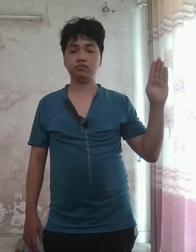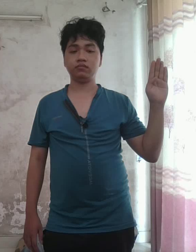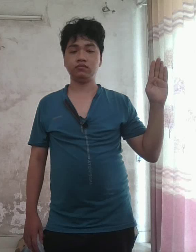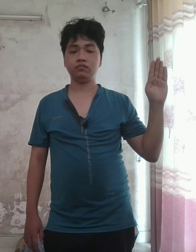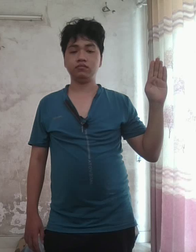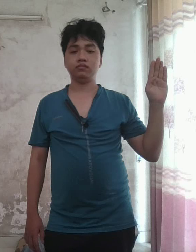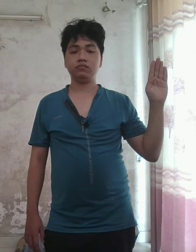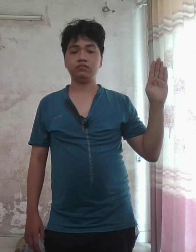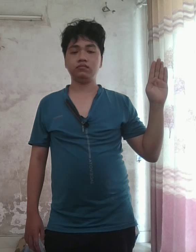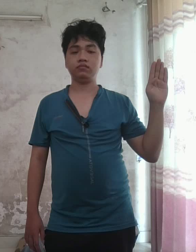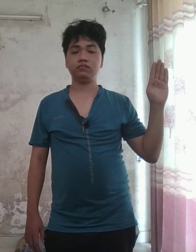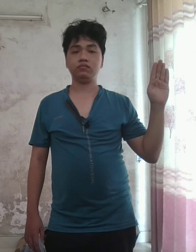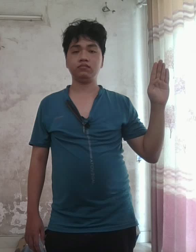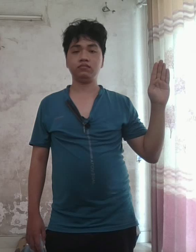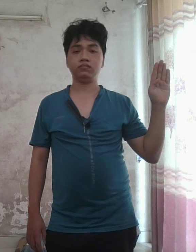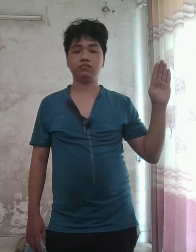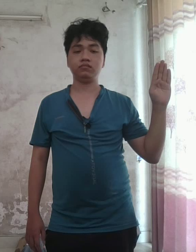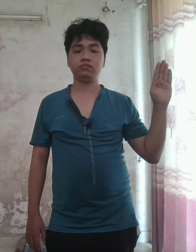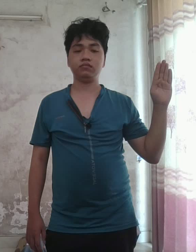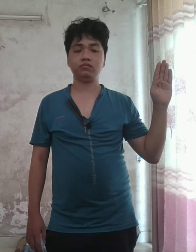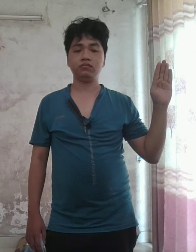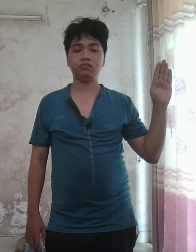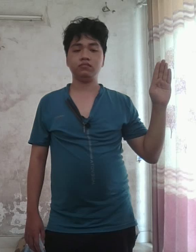b